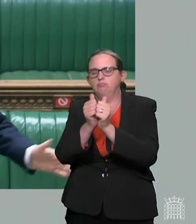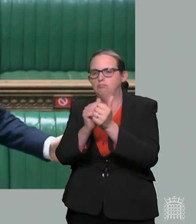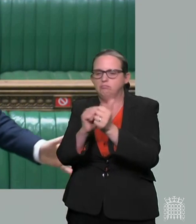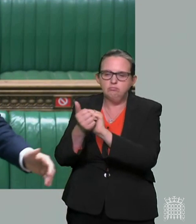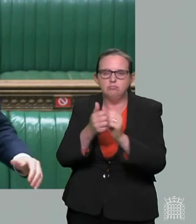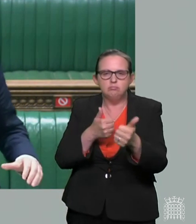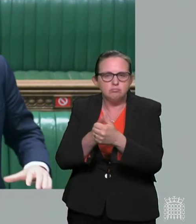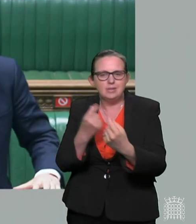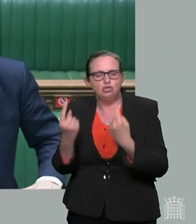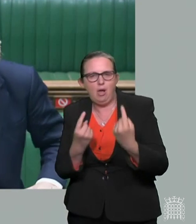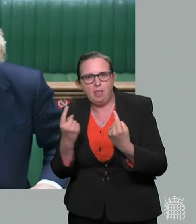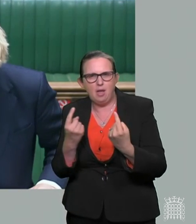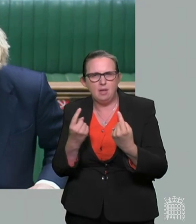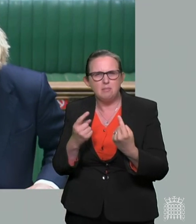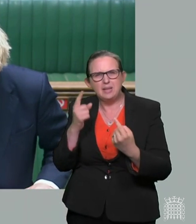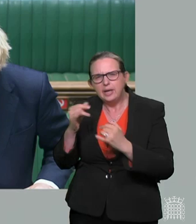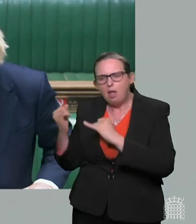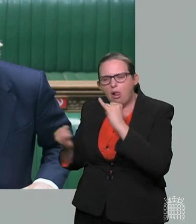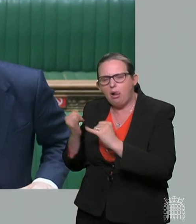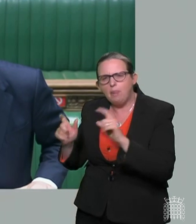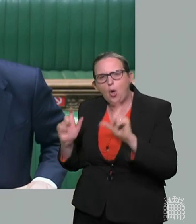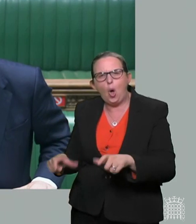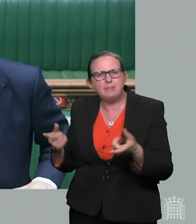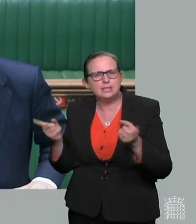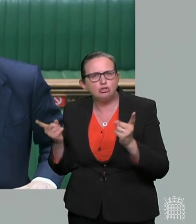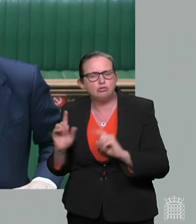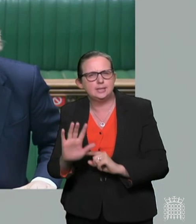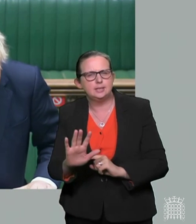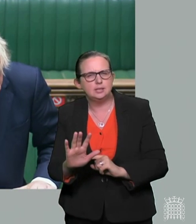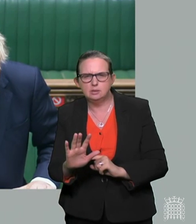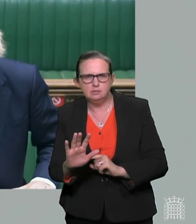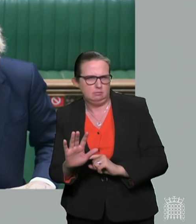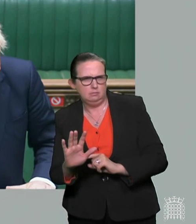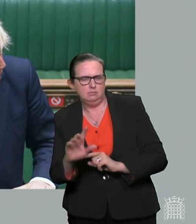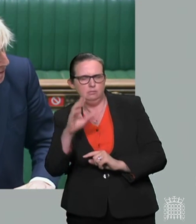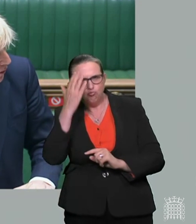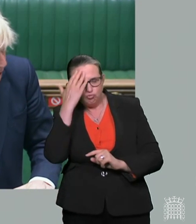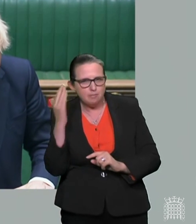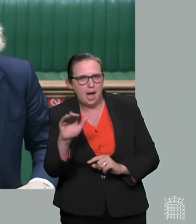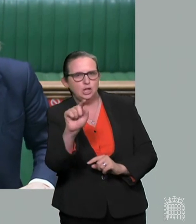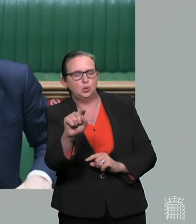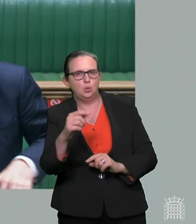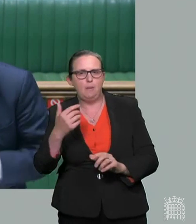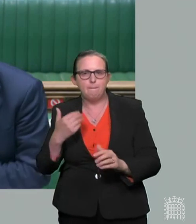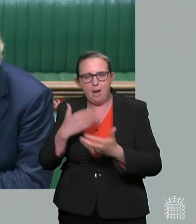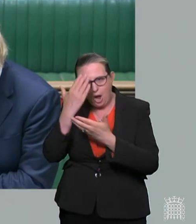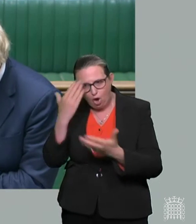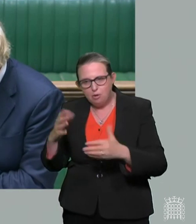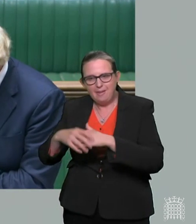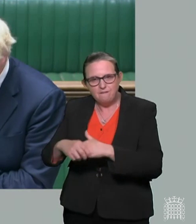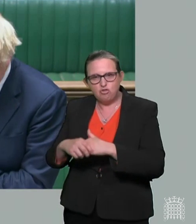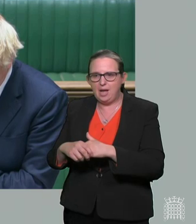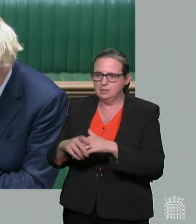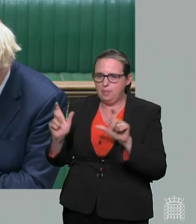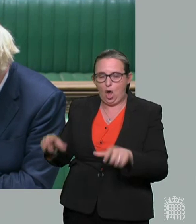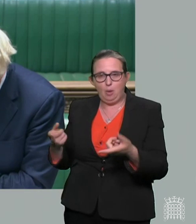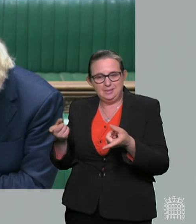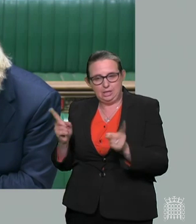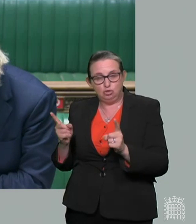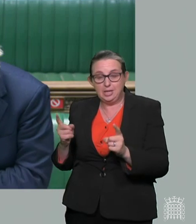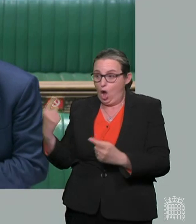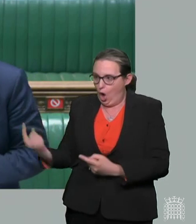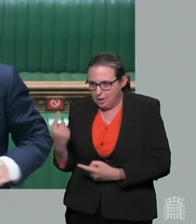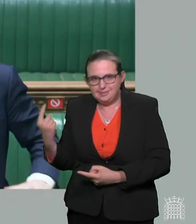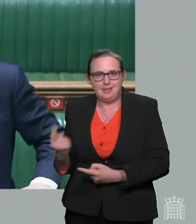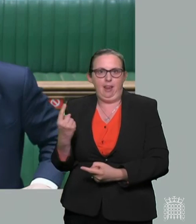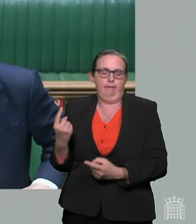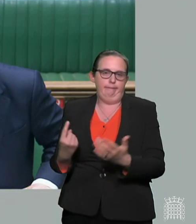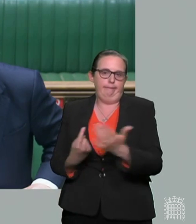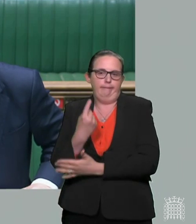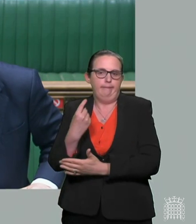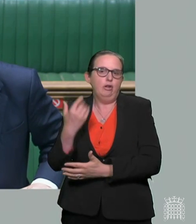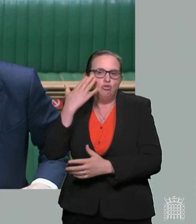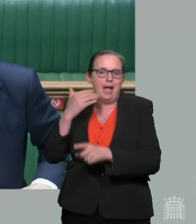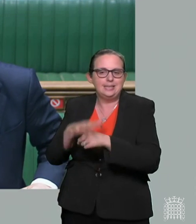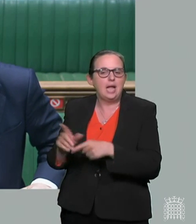When the right honourable and learned Gentleman talks about the Home Secretary, let me remind him that she has faced racism and prejudice all her career of a kind that he can never imagine.